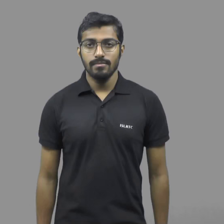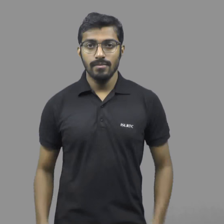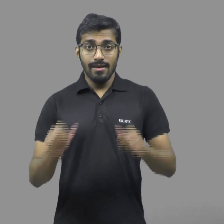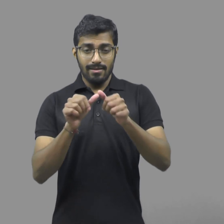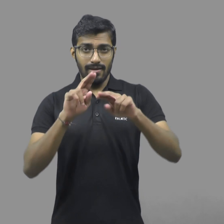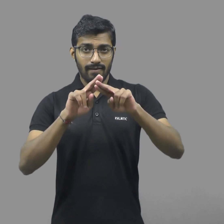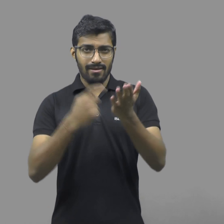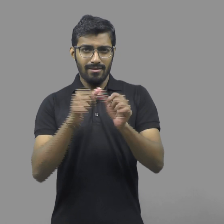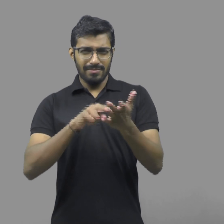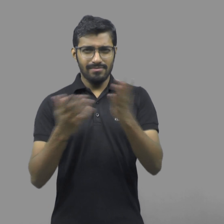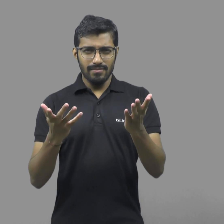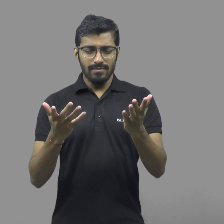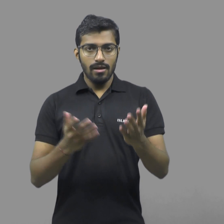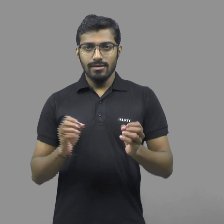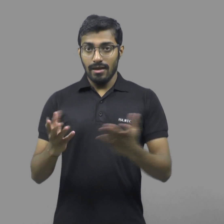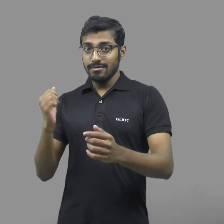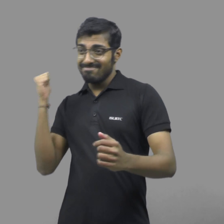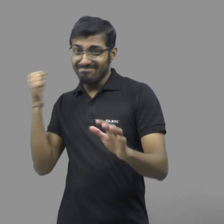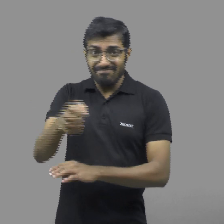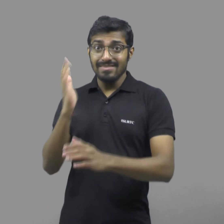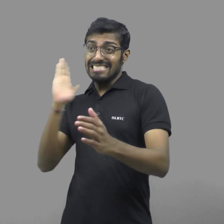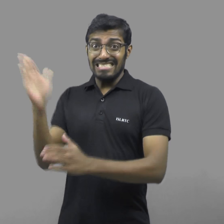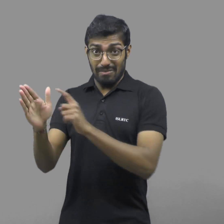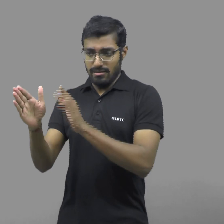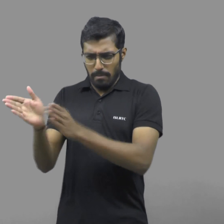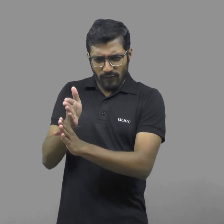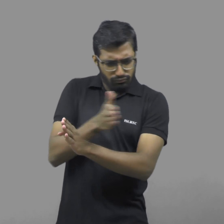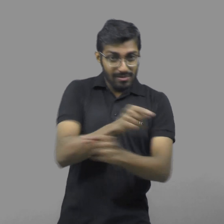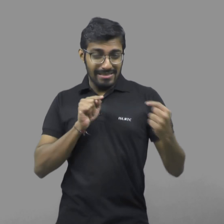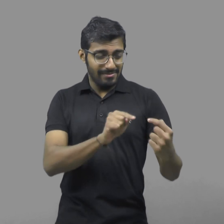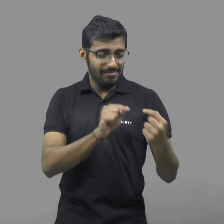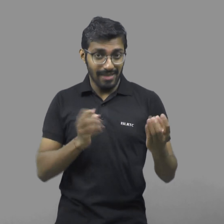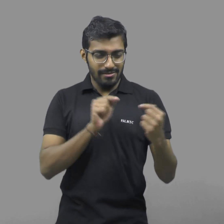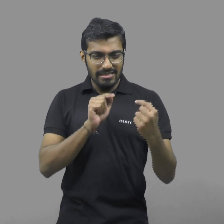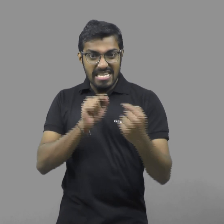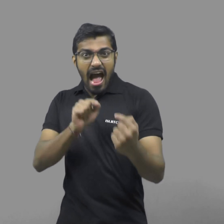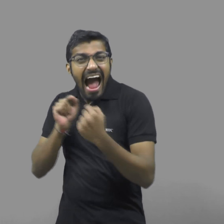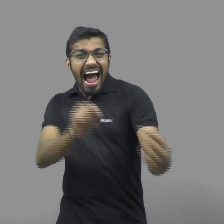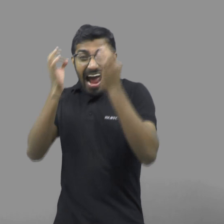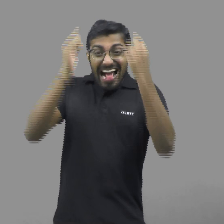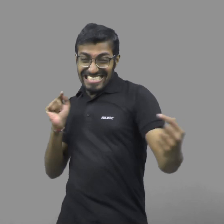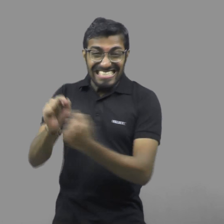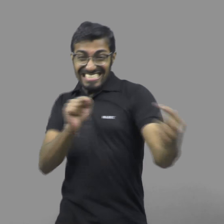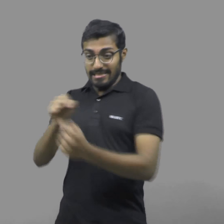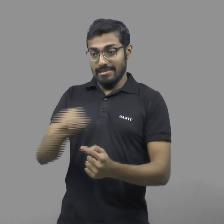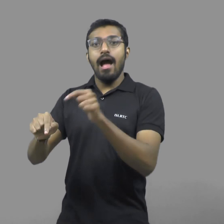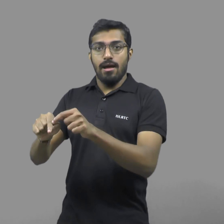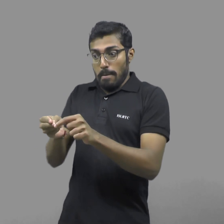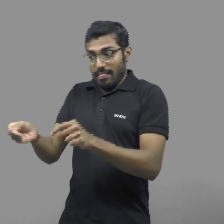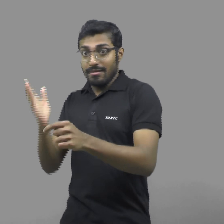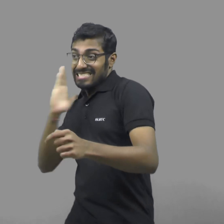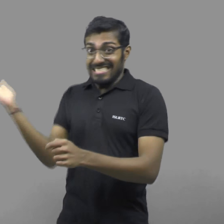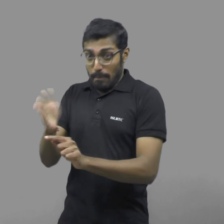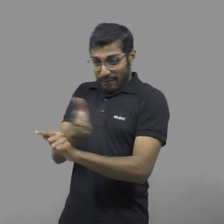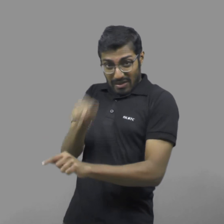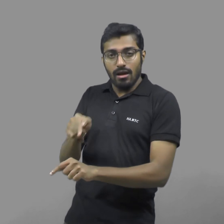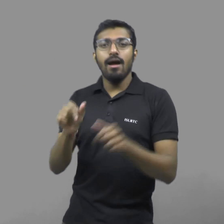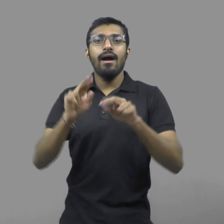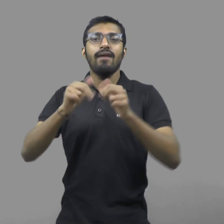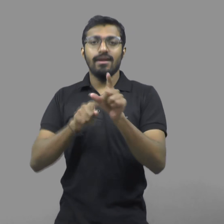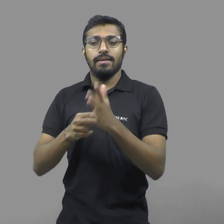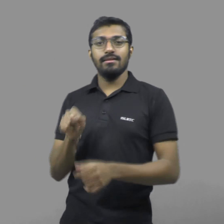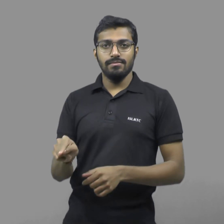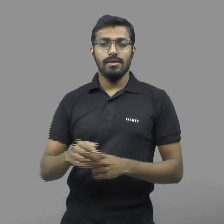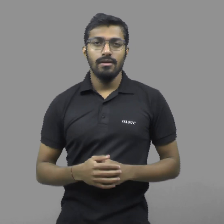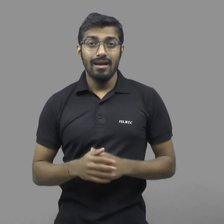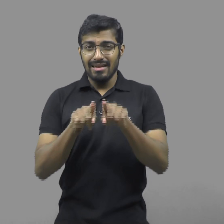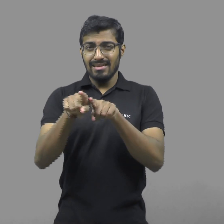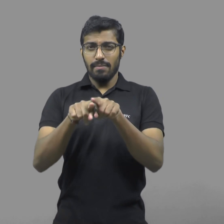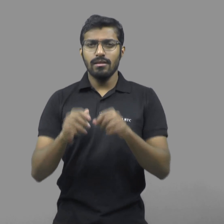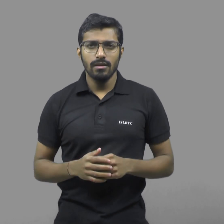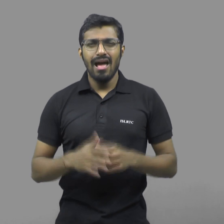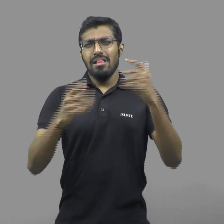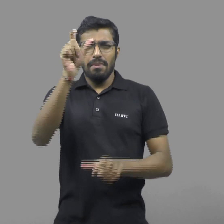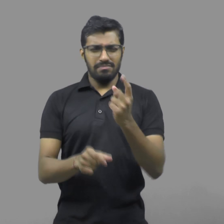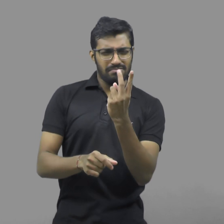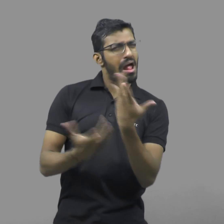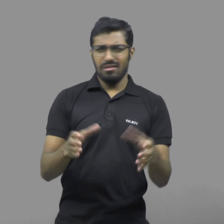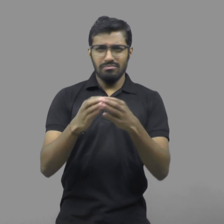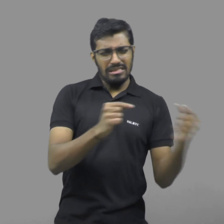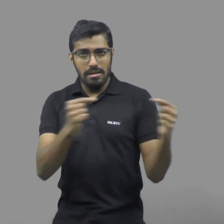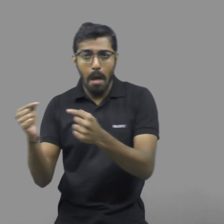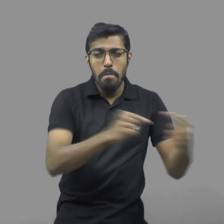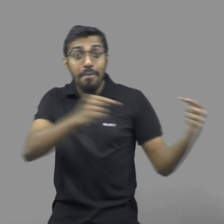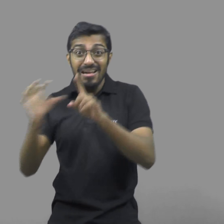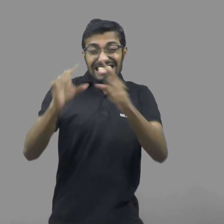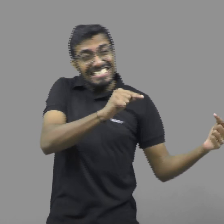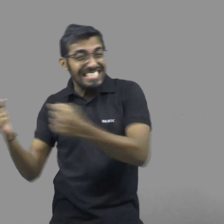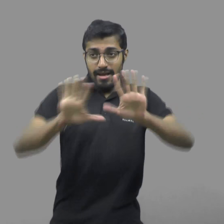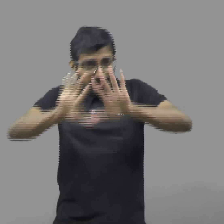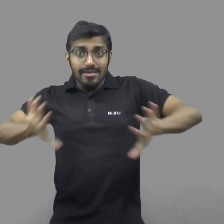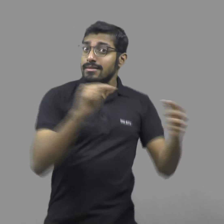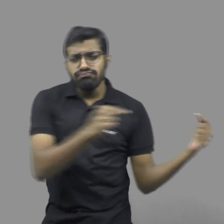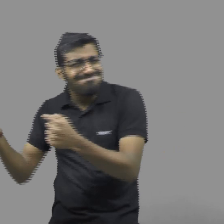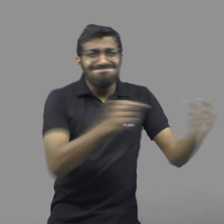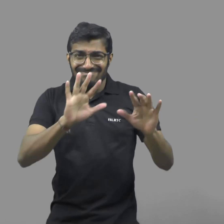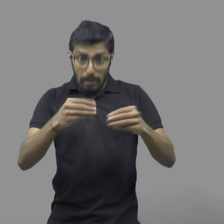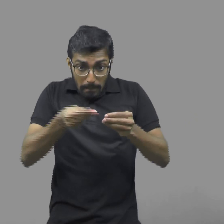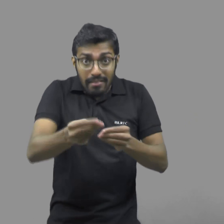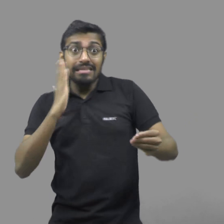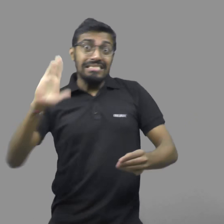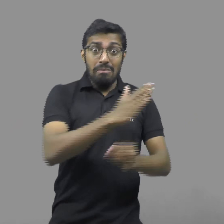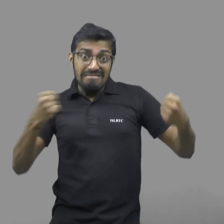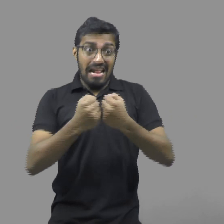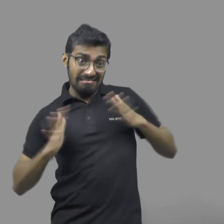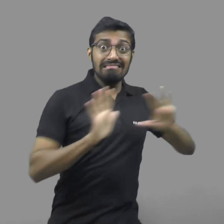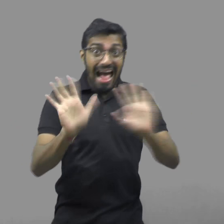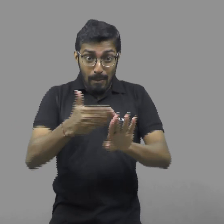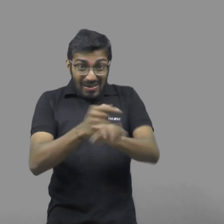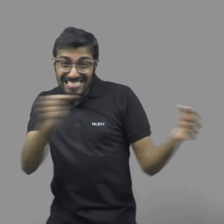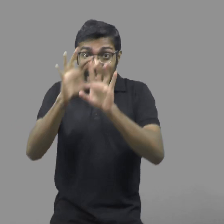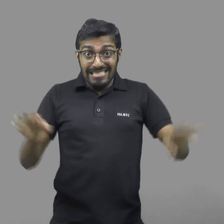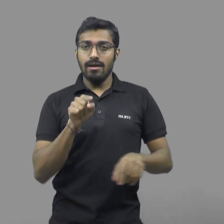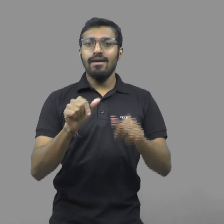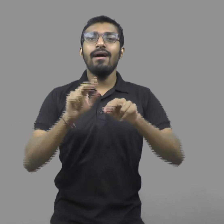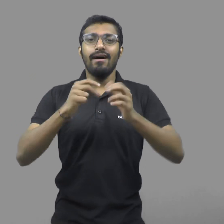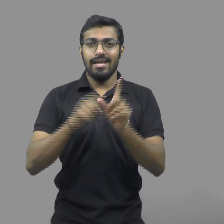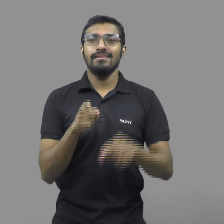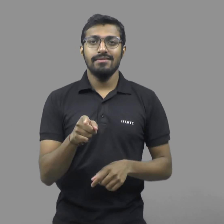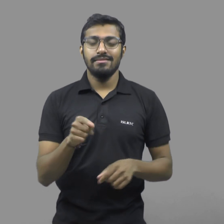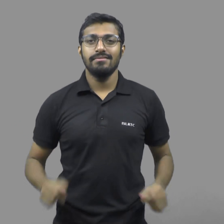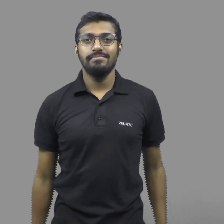Affray